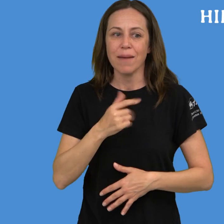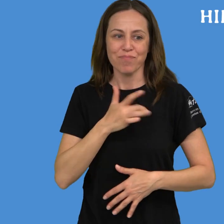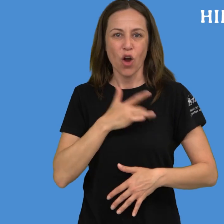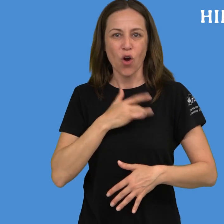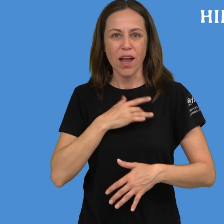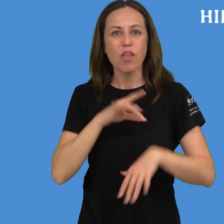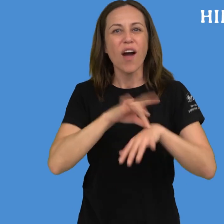corazón